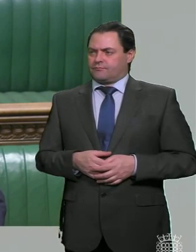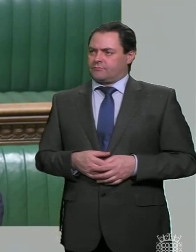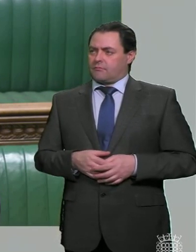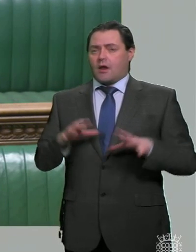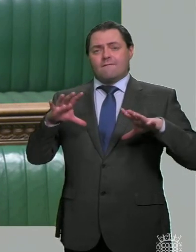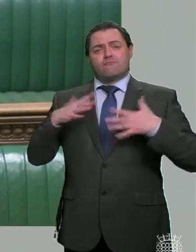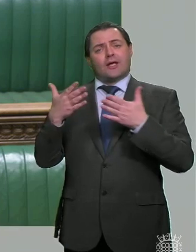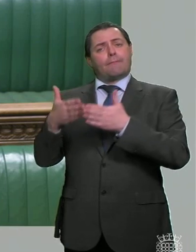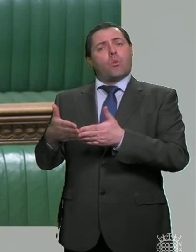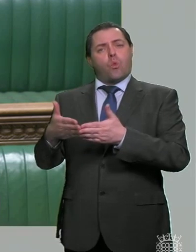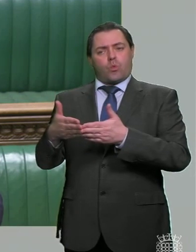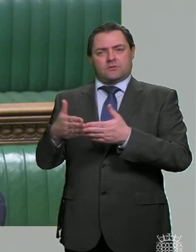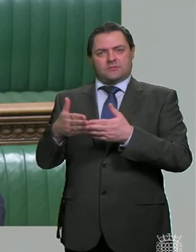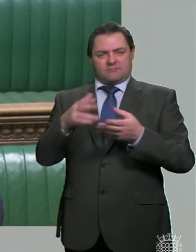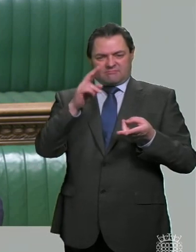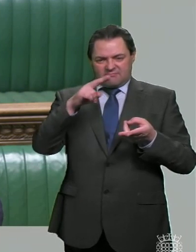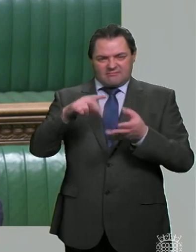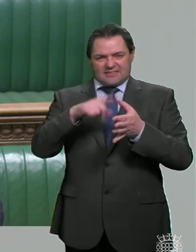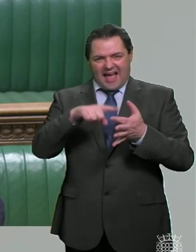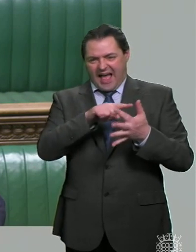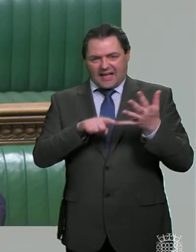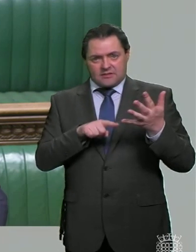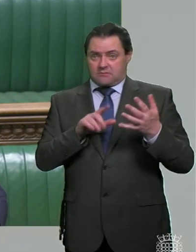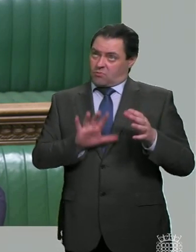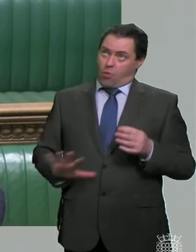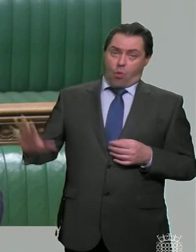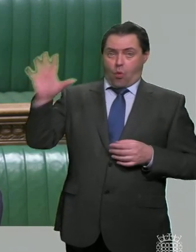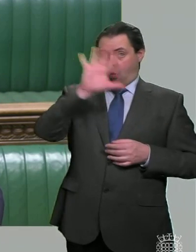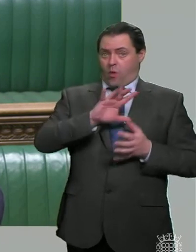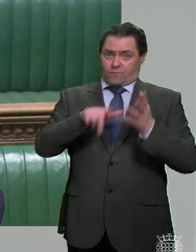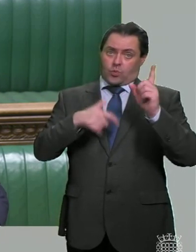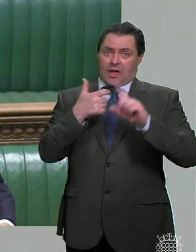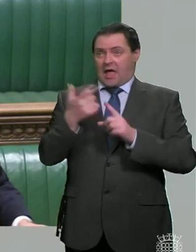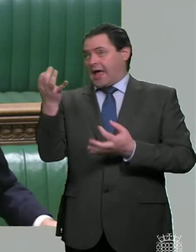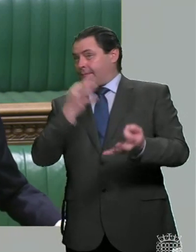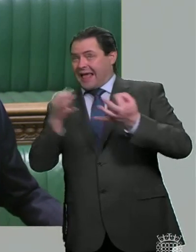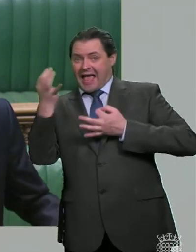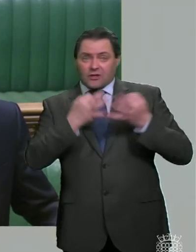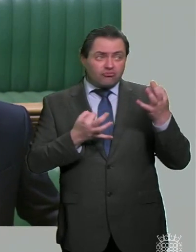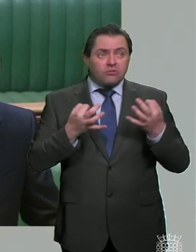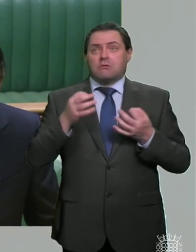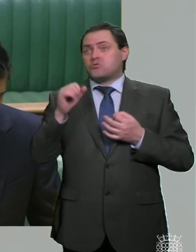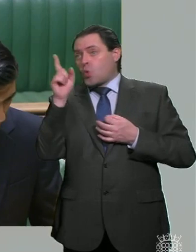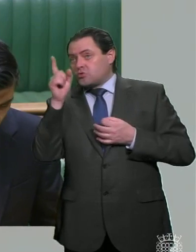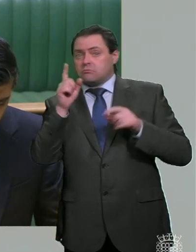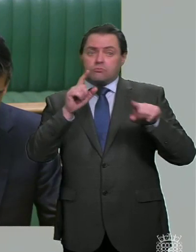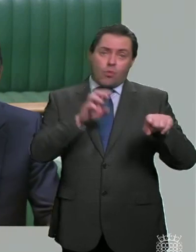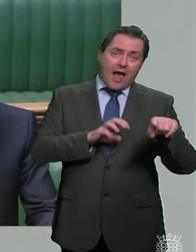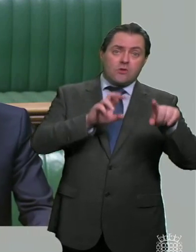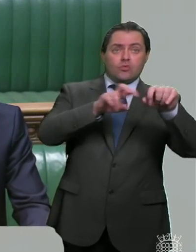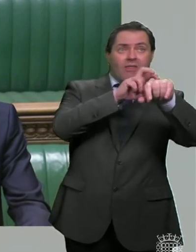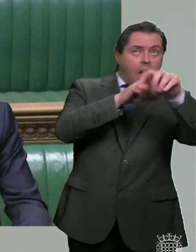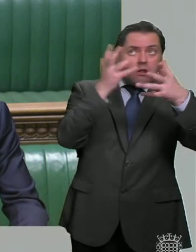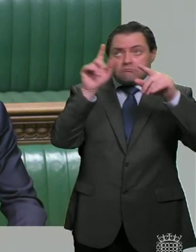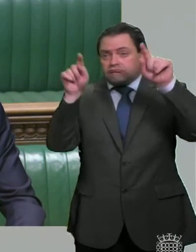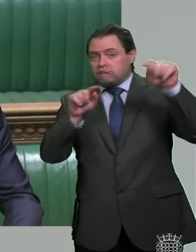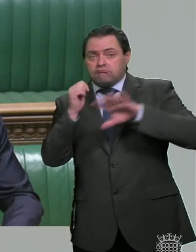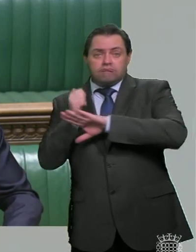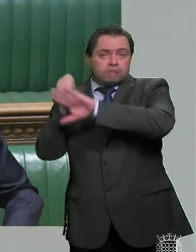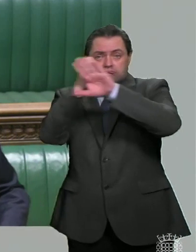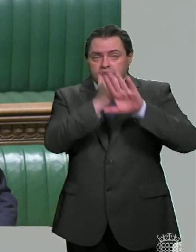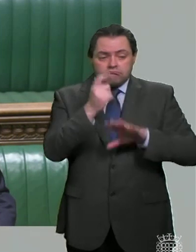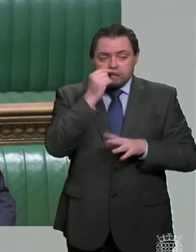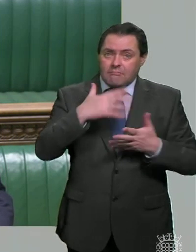Freeports will be a truly UK-wide policy, and we will work constructively with the Scottish, Welsh and Northern Irish Administrations.